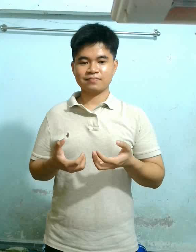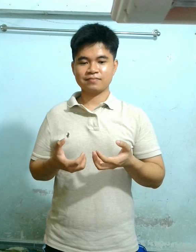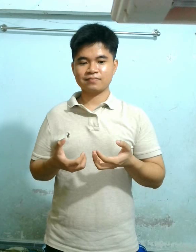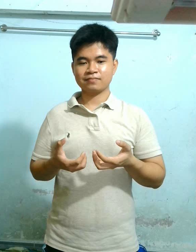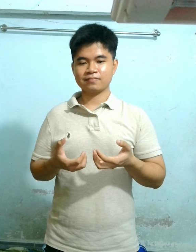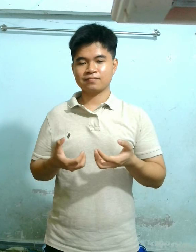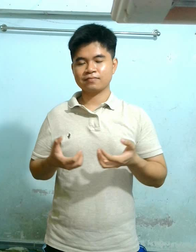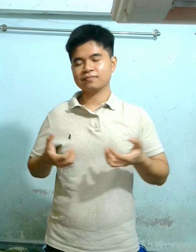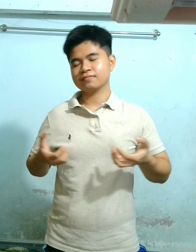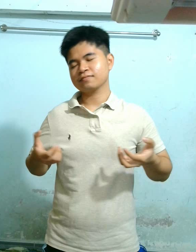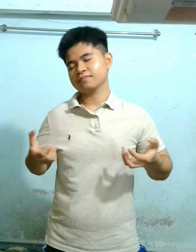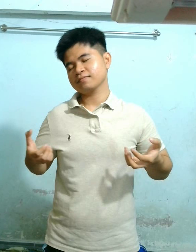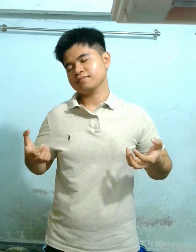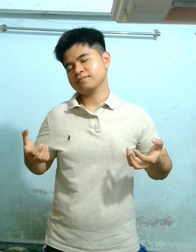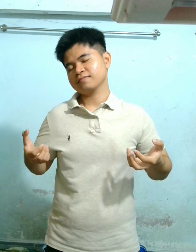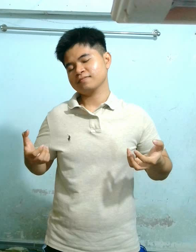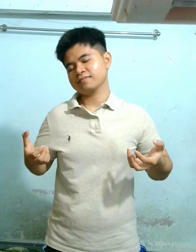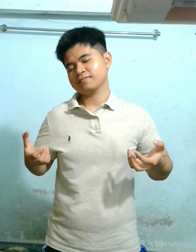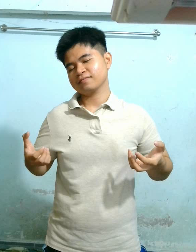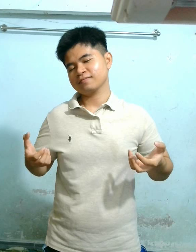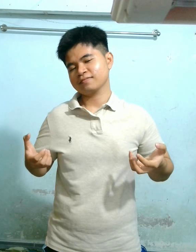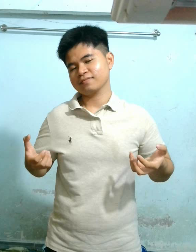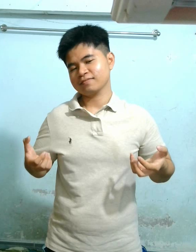chia cat